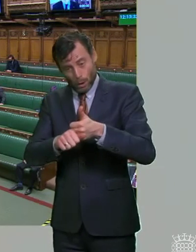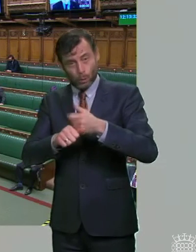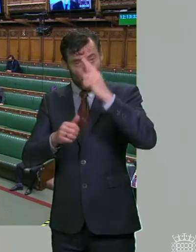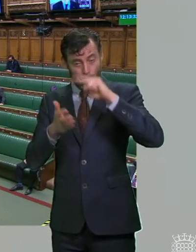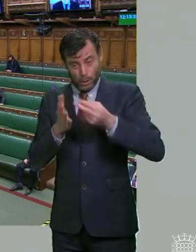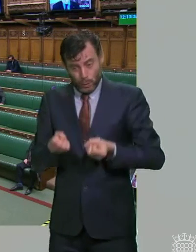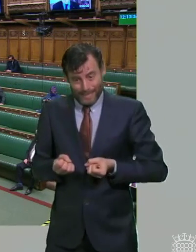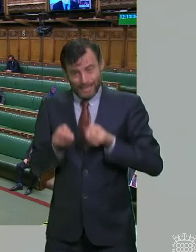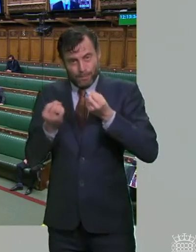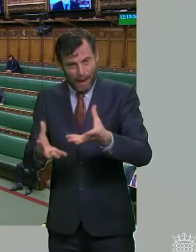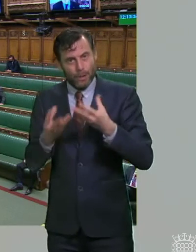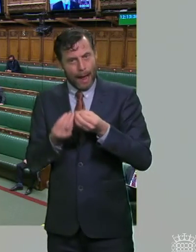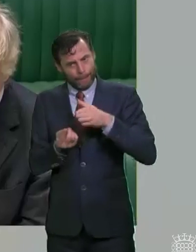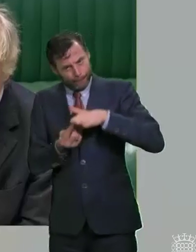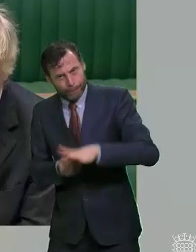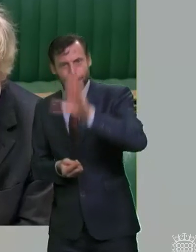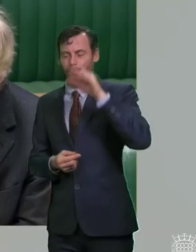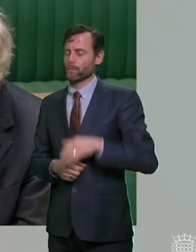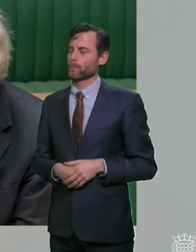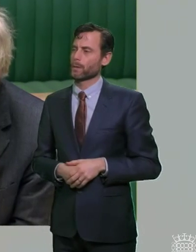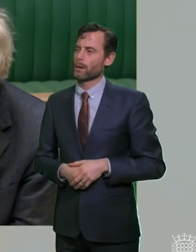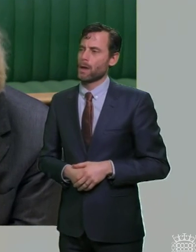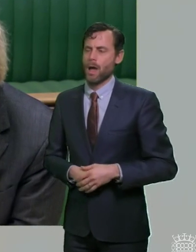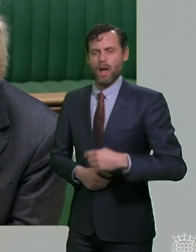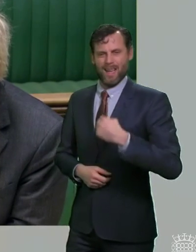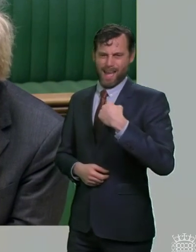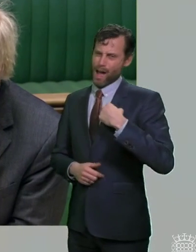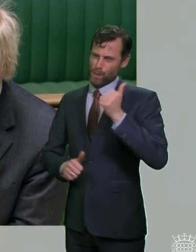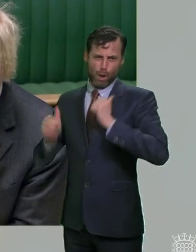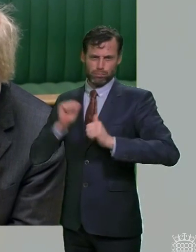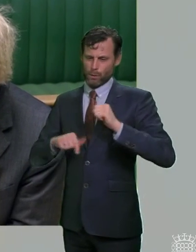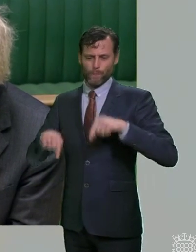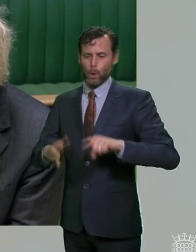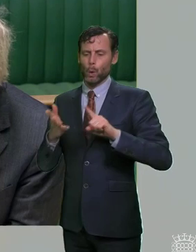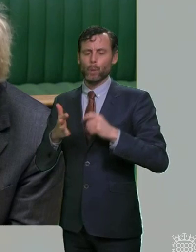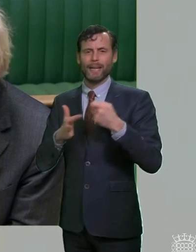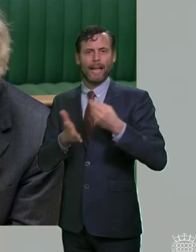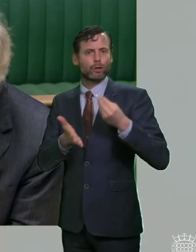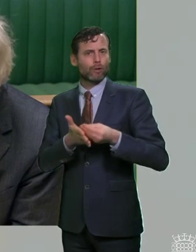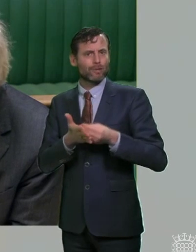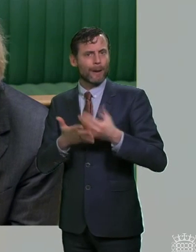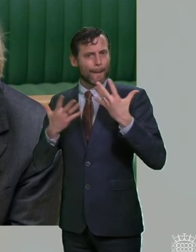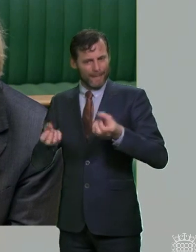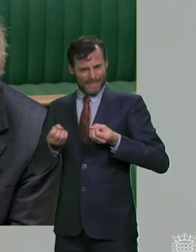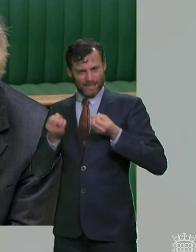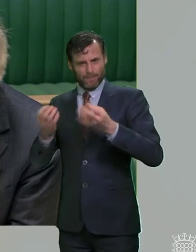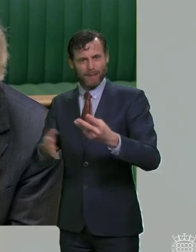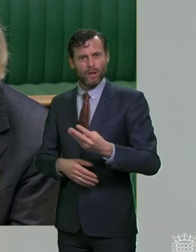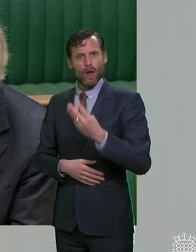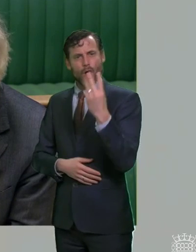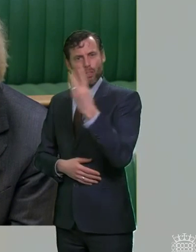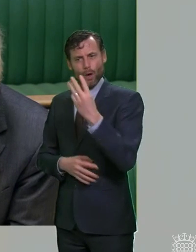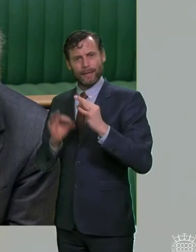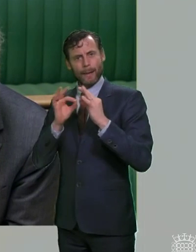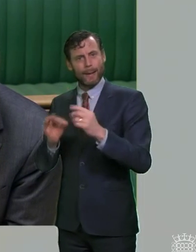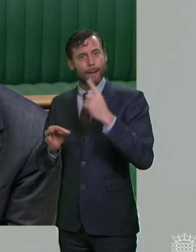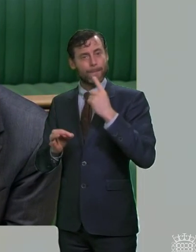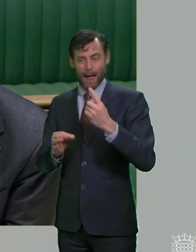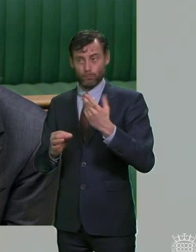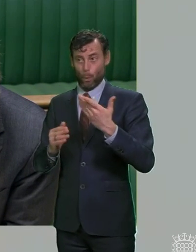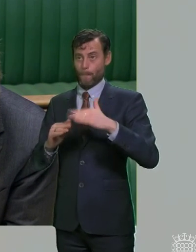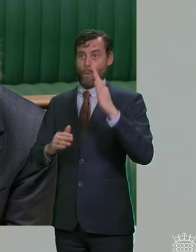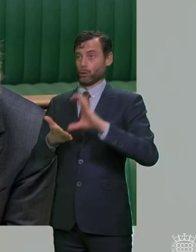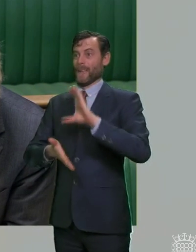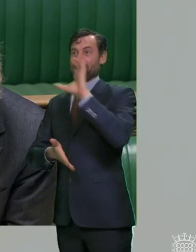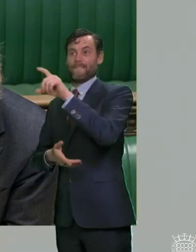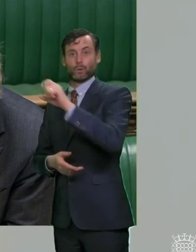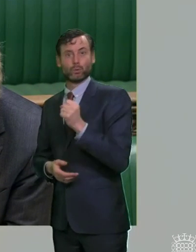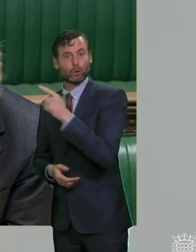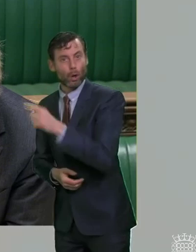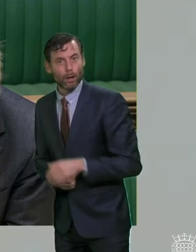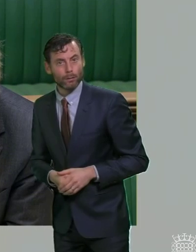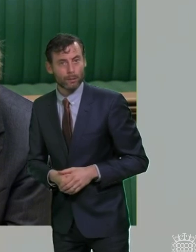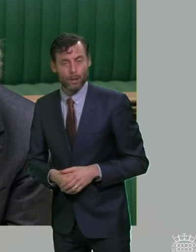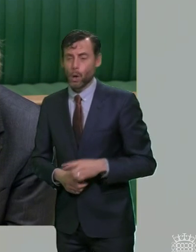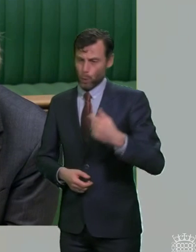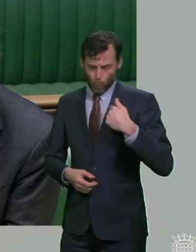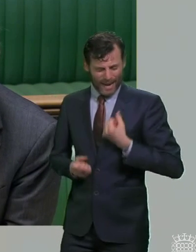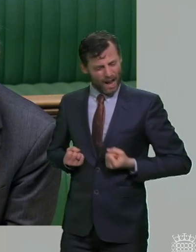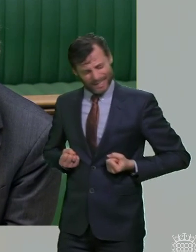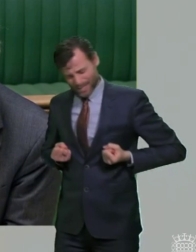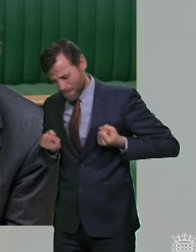I am proud of the massive investments that the UK Treasury has made throughout the whole of the United Kingdom, with £13 billion and more going to Scotland and huge sums going throughout the country.